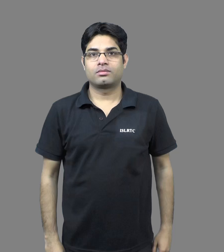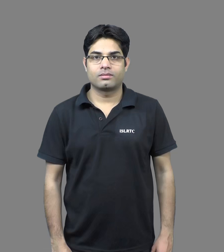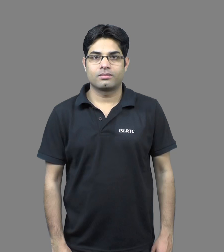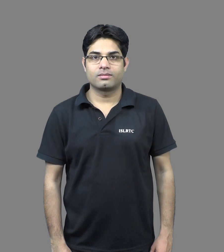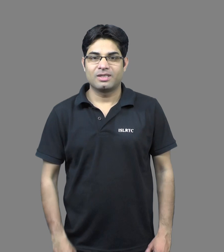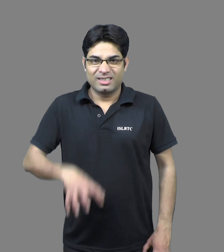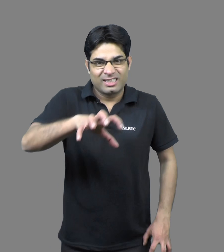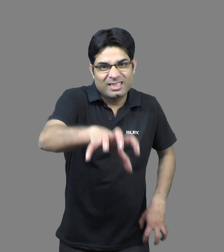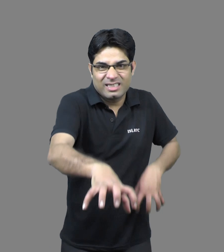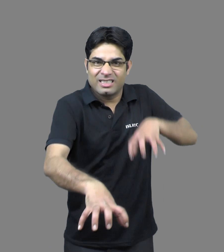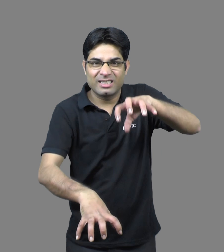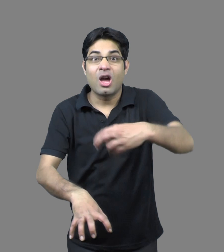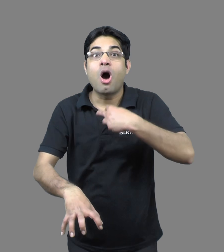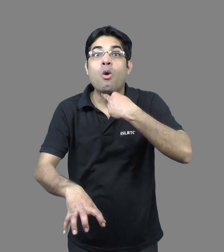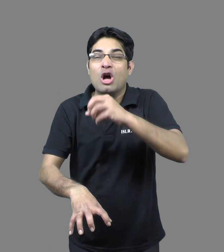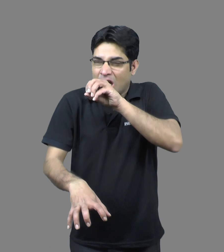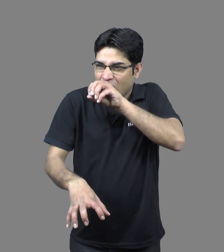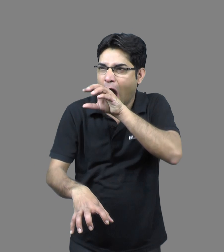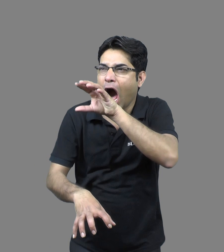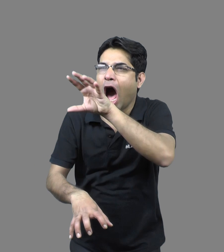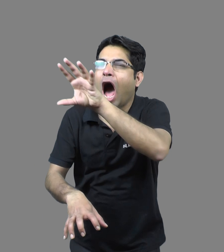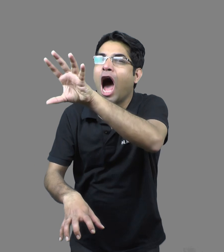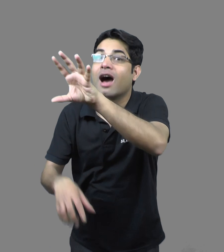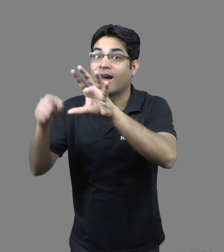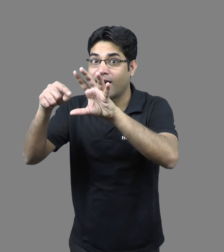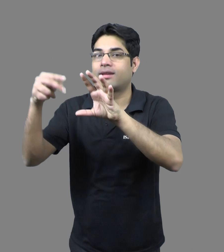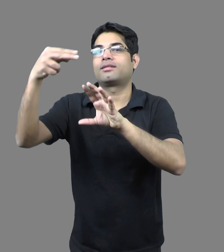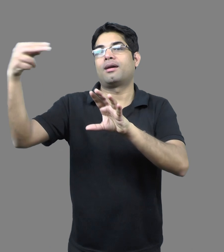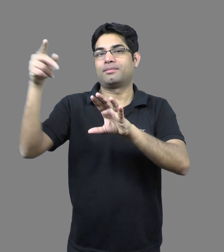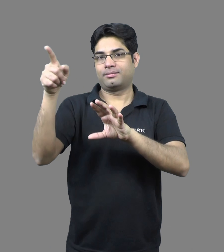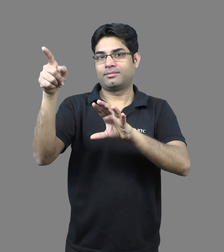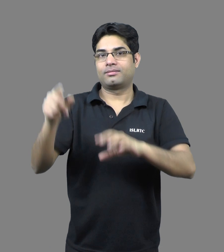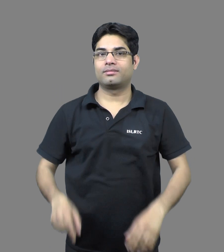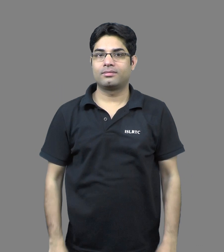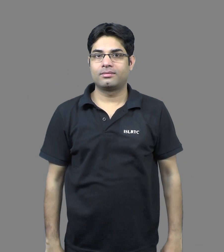Roar